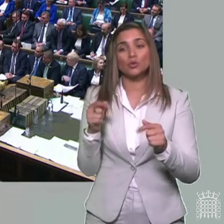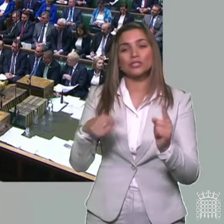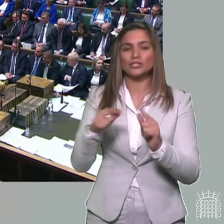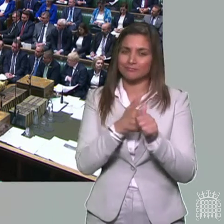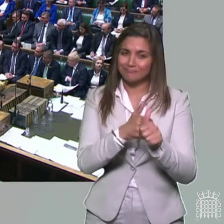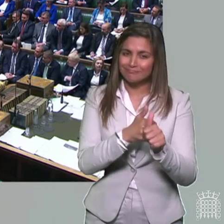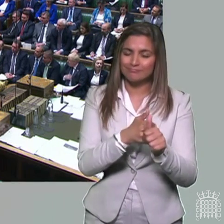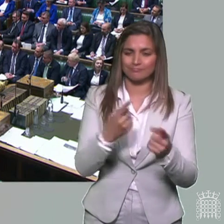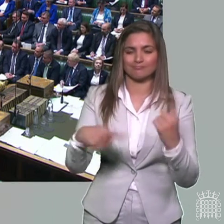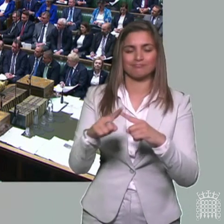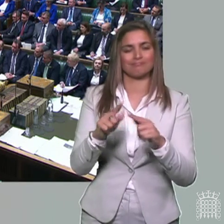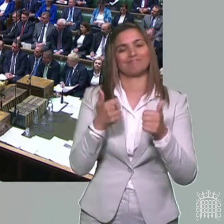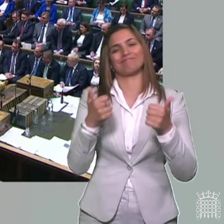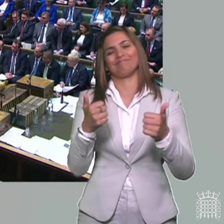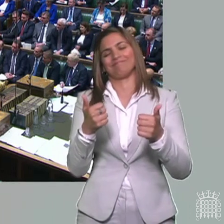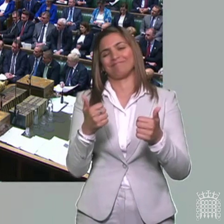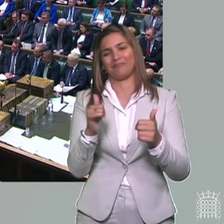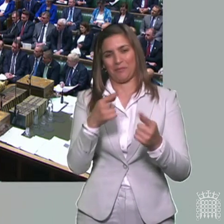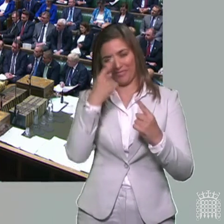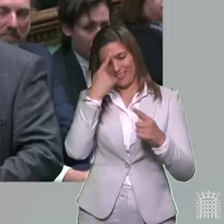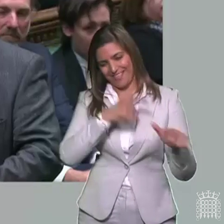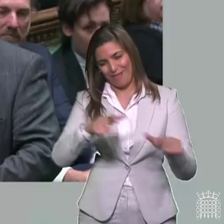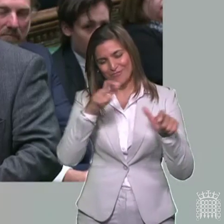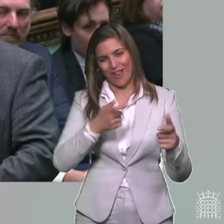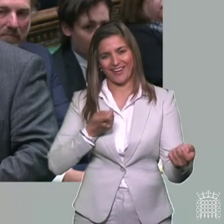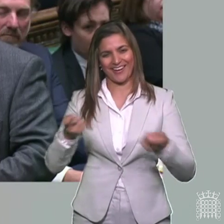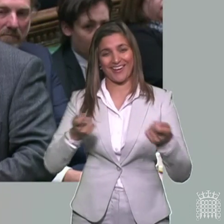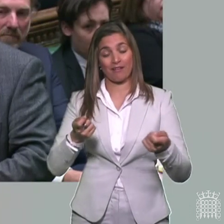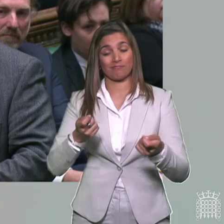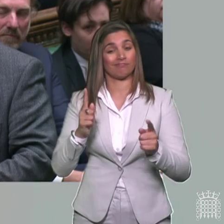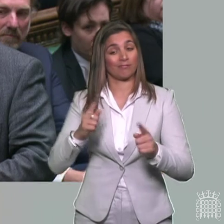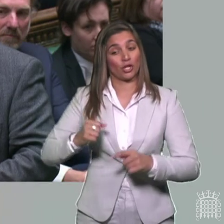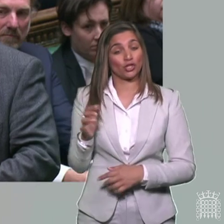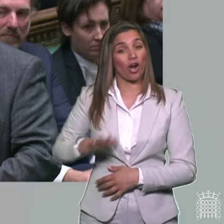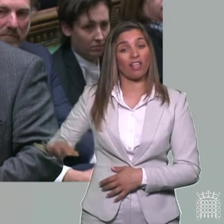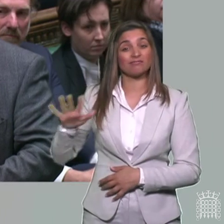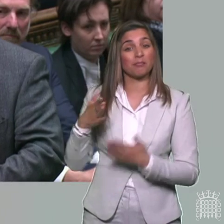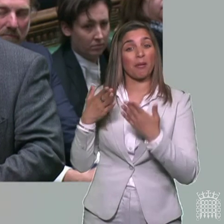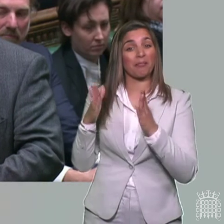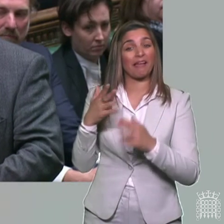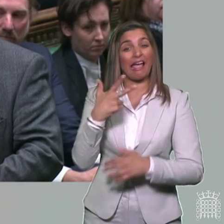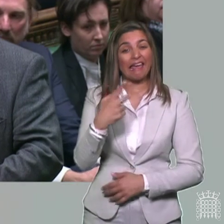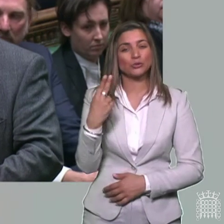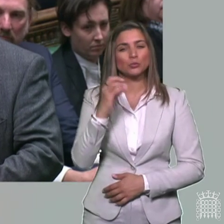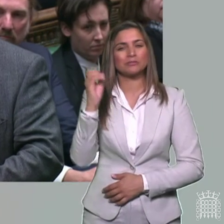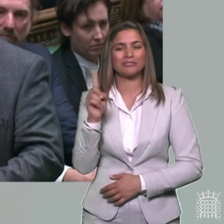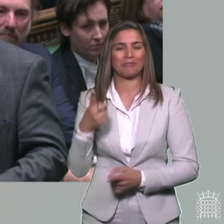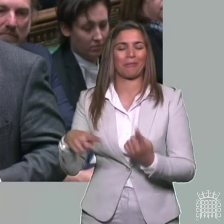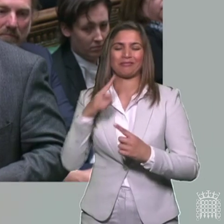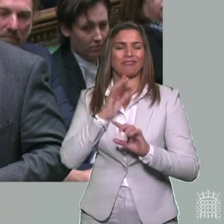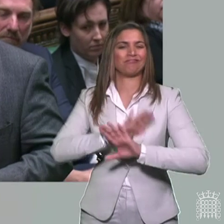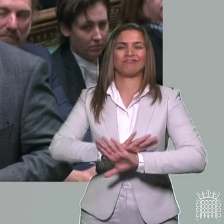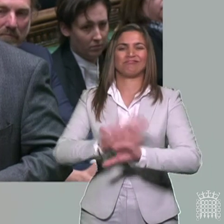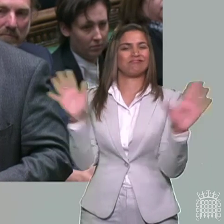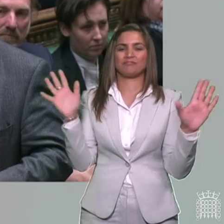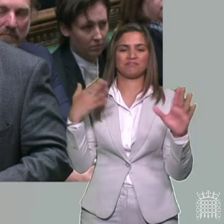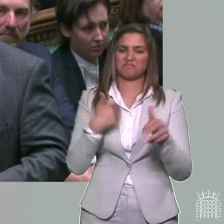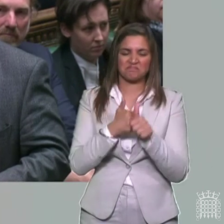Eighty-two per cent. of people in Scotland said that they believed the Prime Minister lied to this Parliament, and to the public, about his law-breaking covid parties.